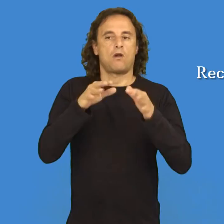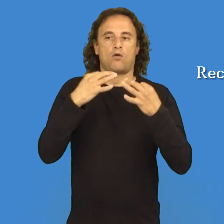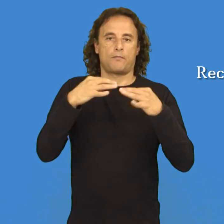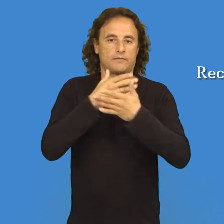normal